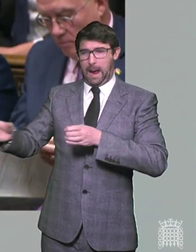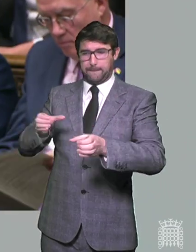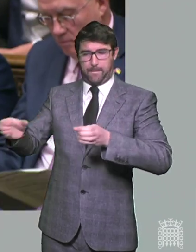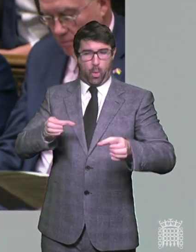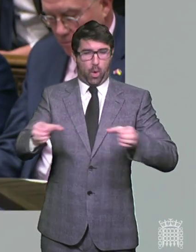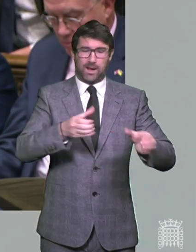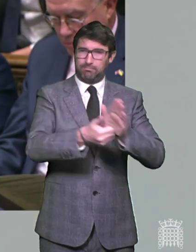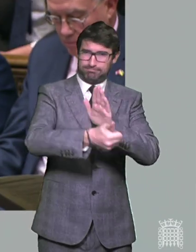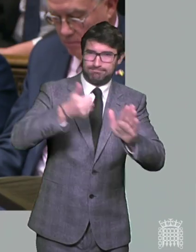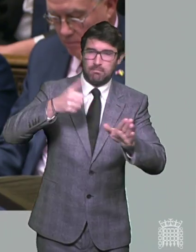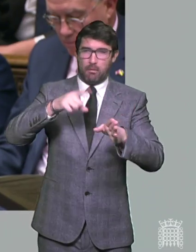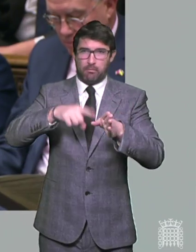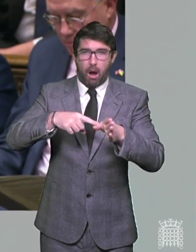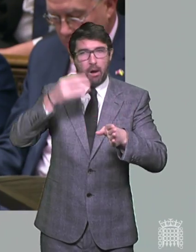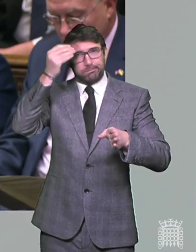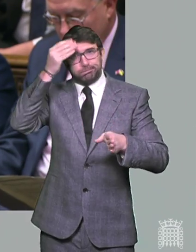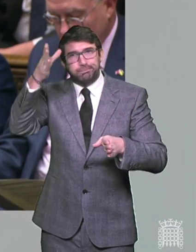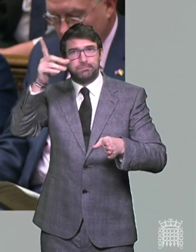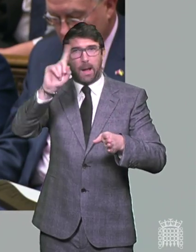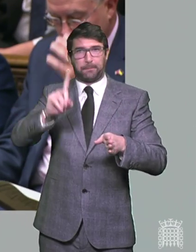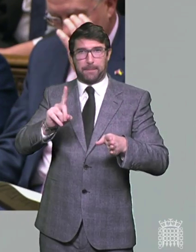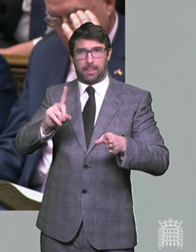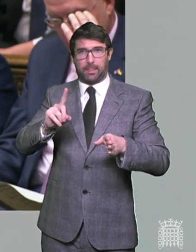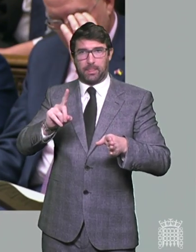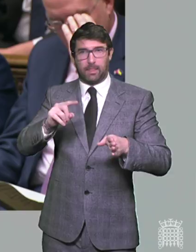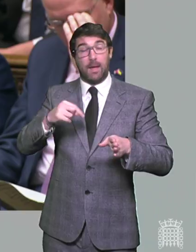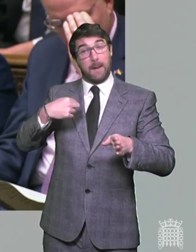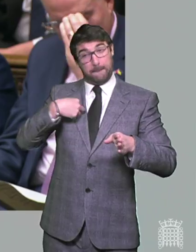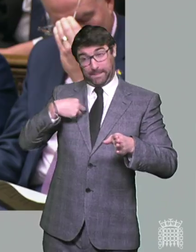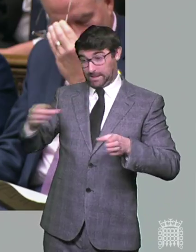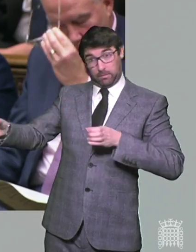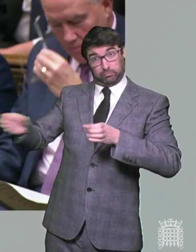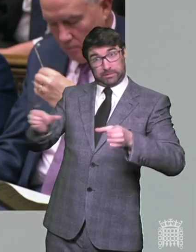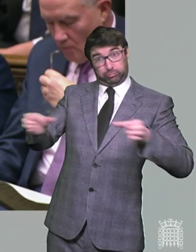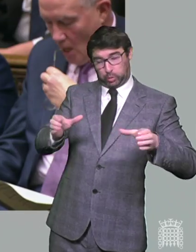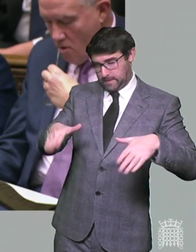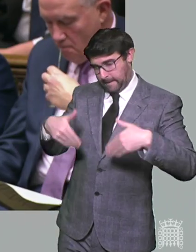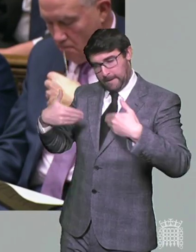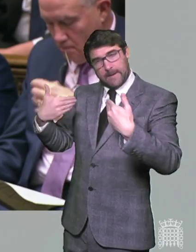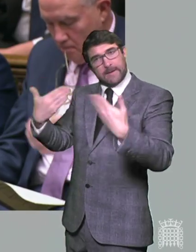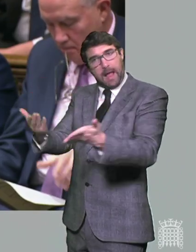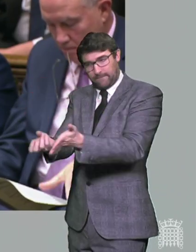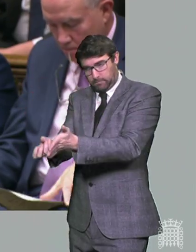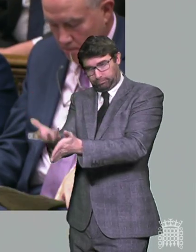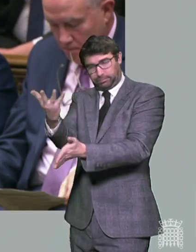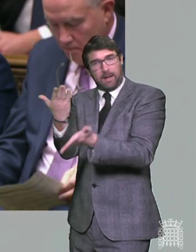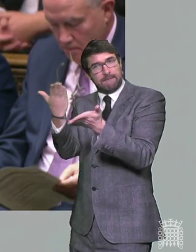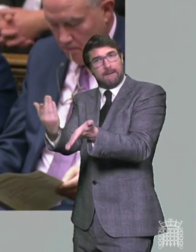I always found that when we believed in somebody and gave them opportunity, they went on to thrive in their career.